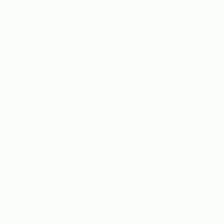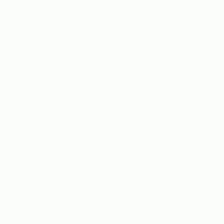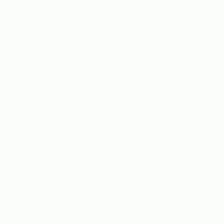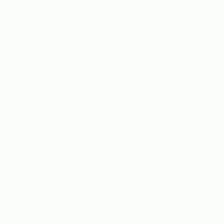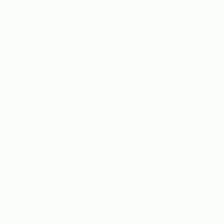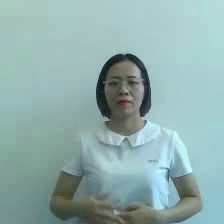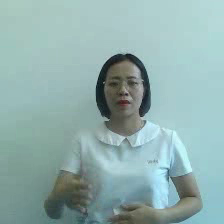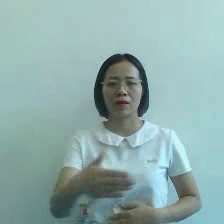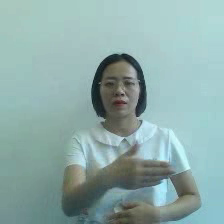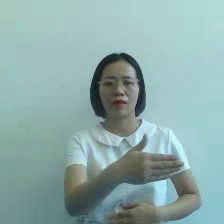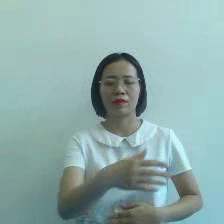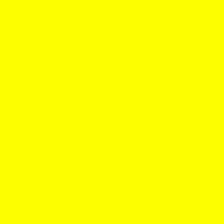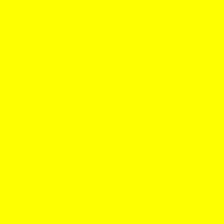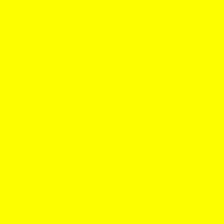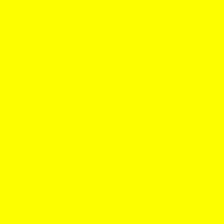Cá